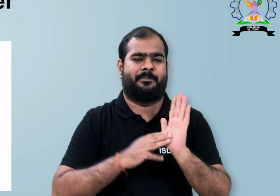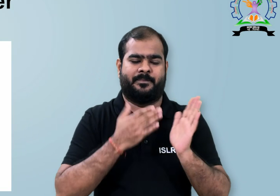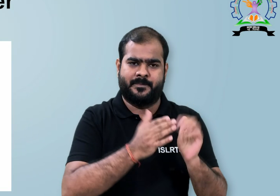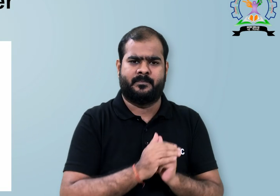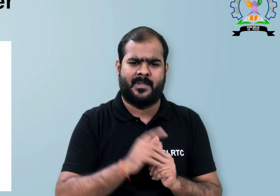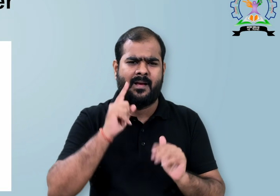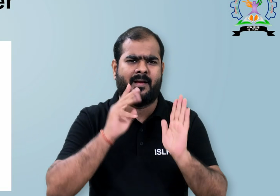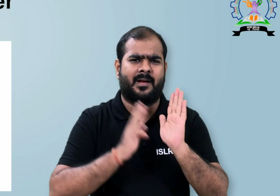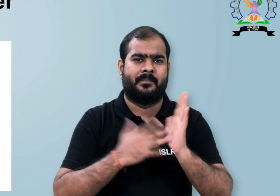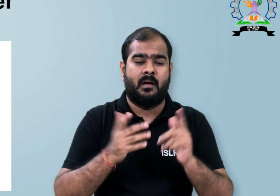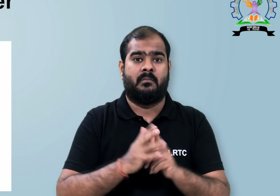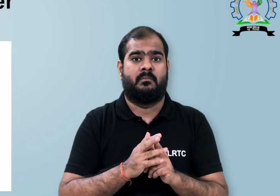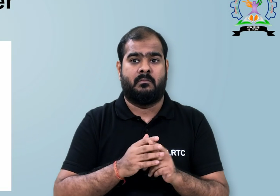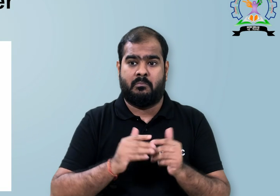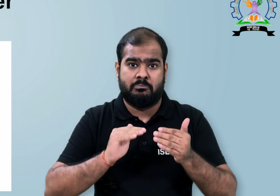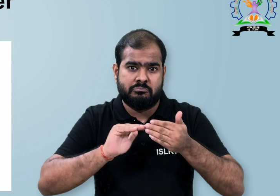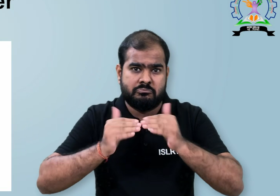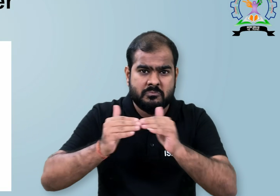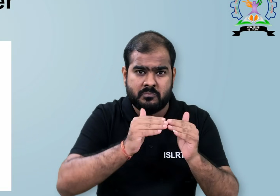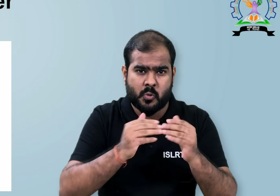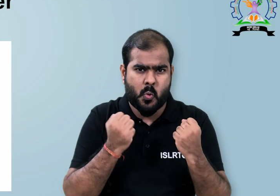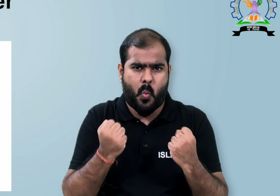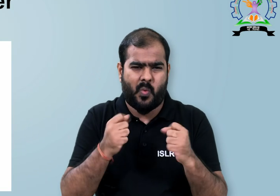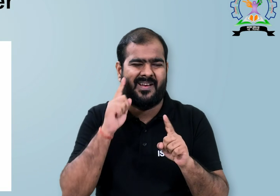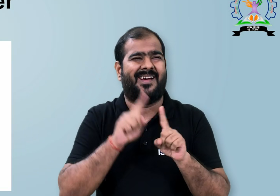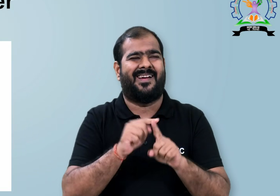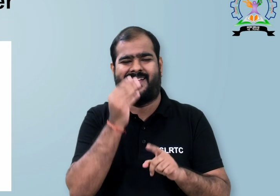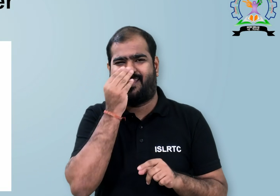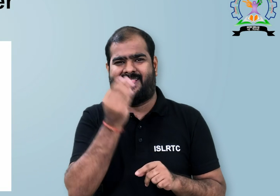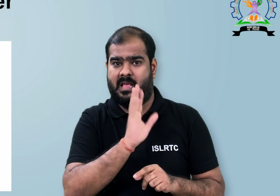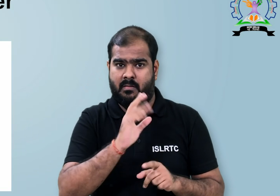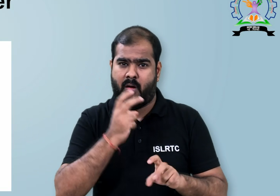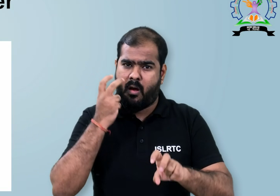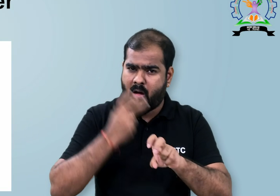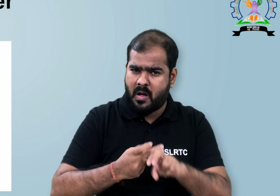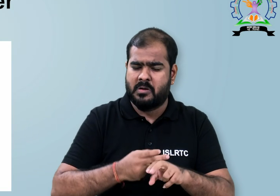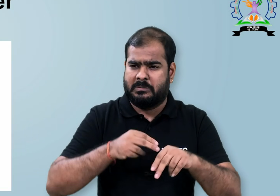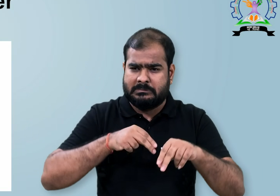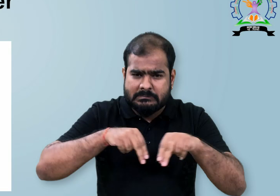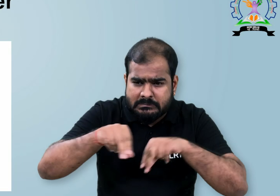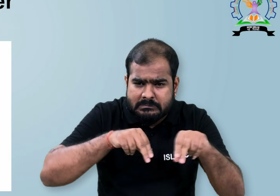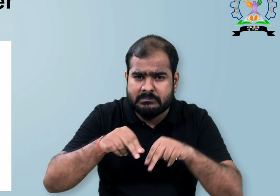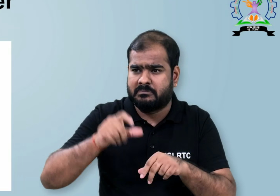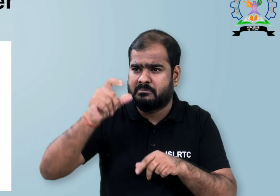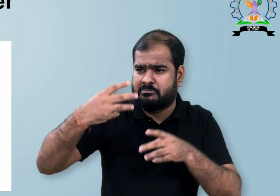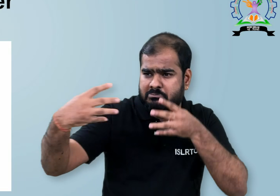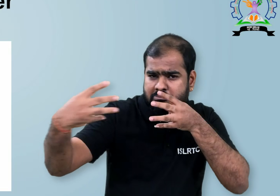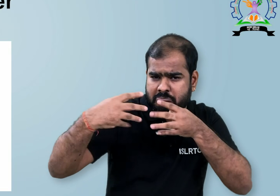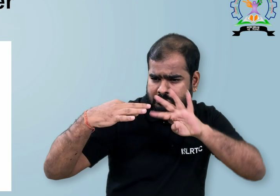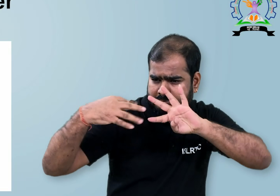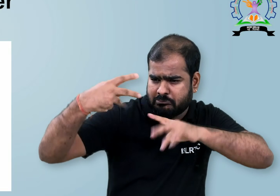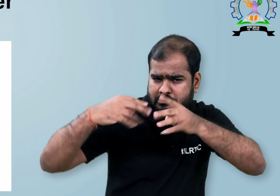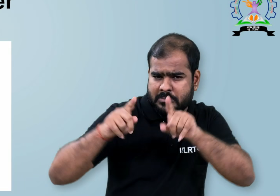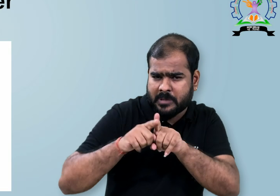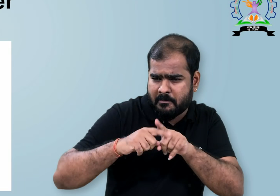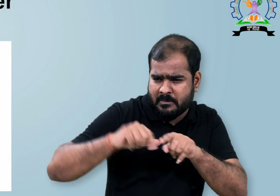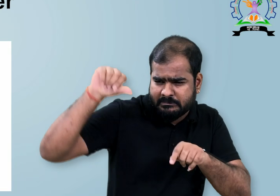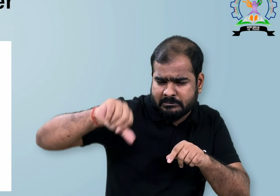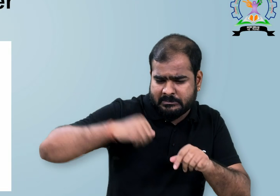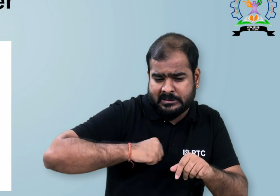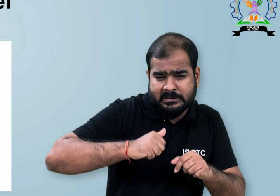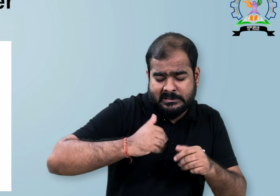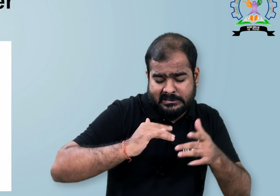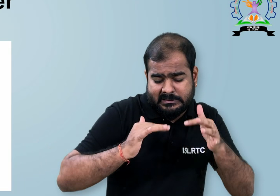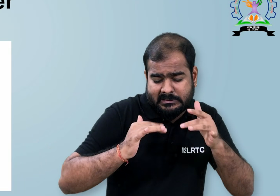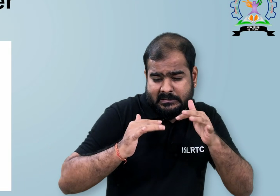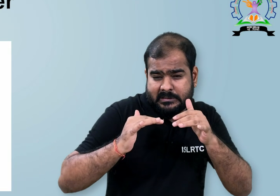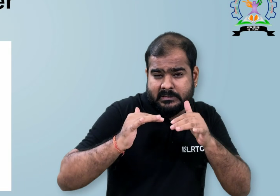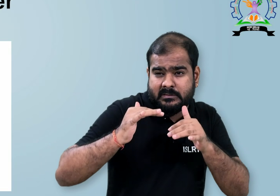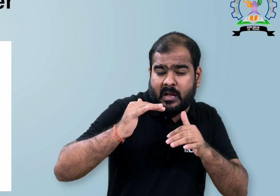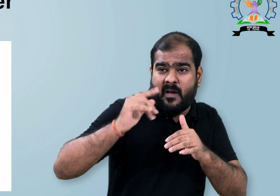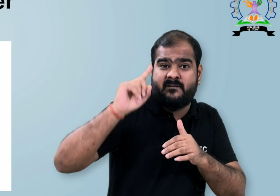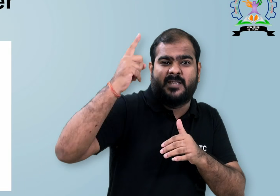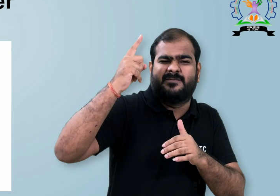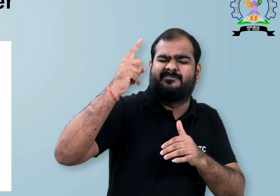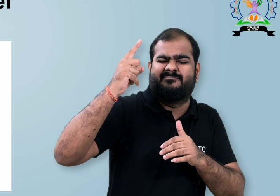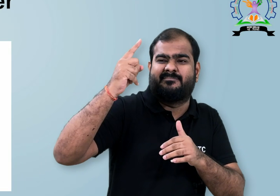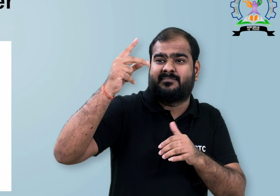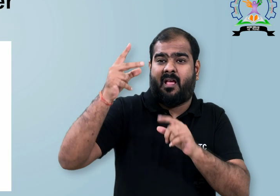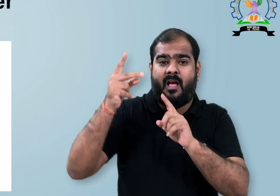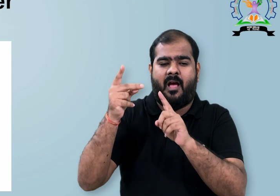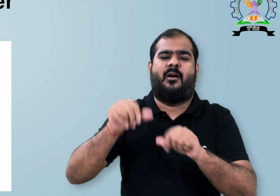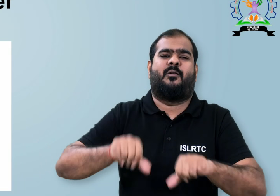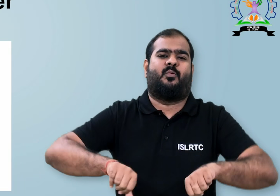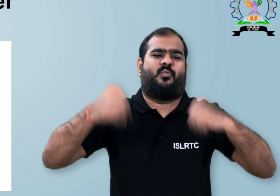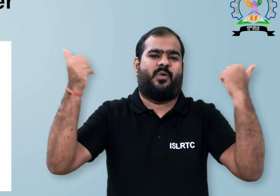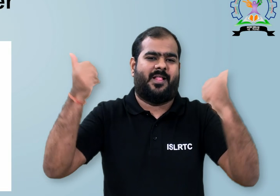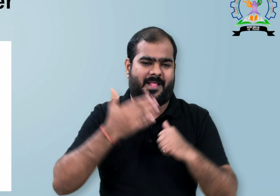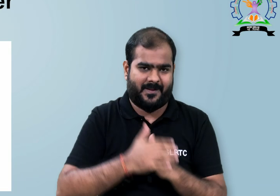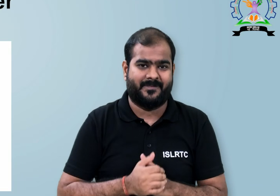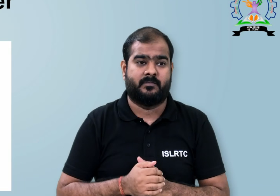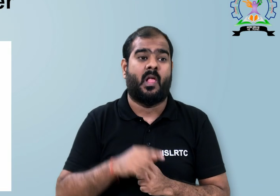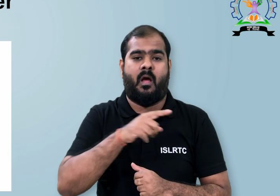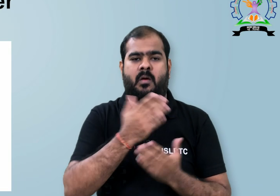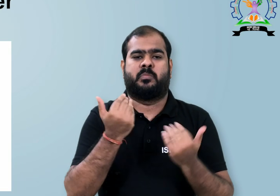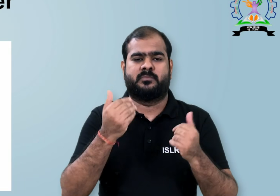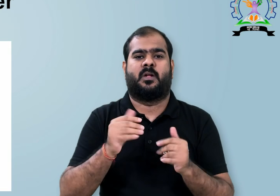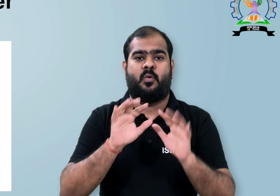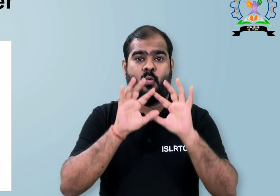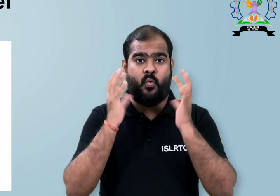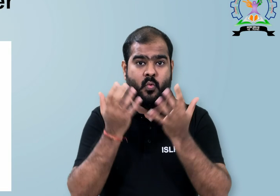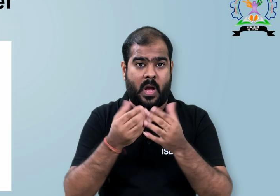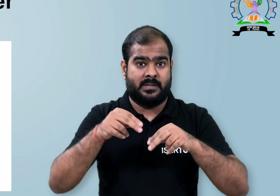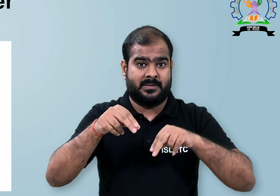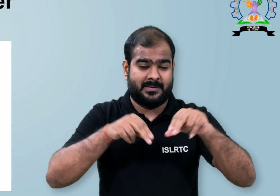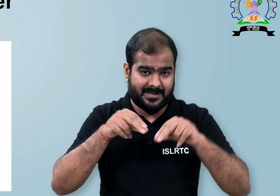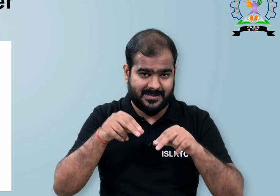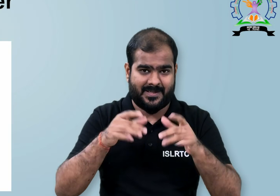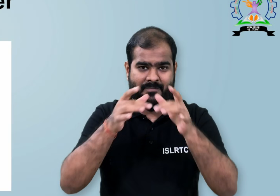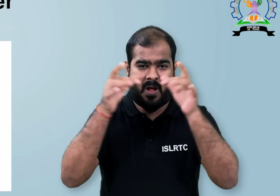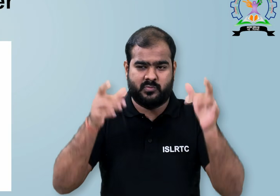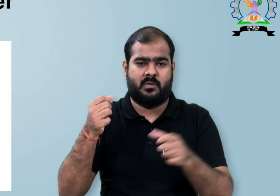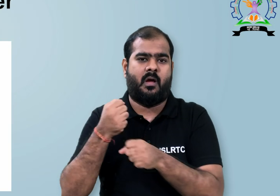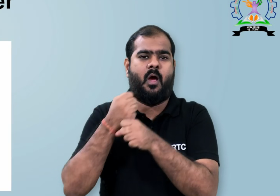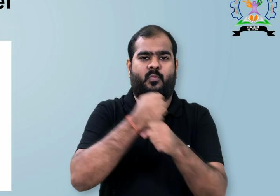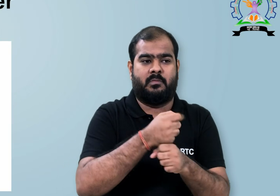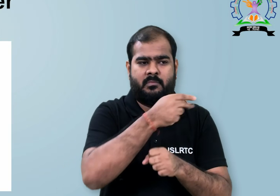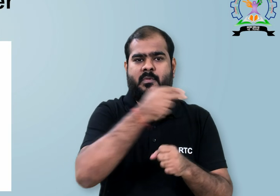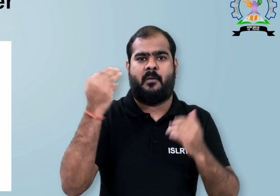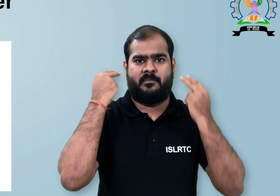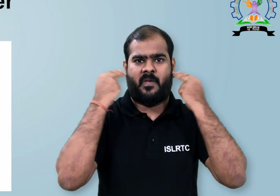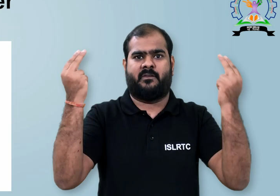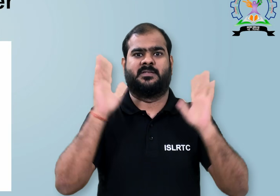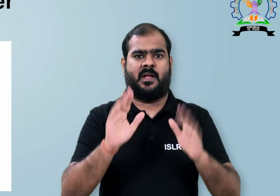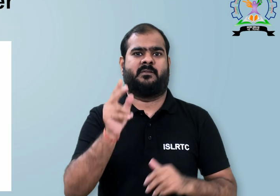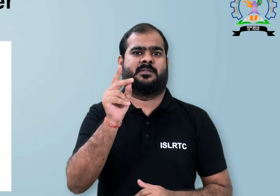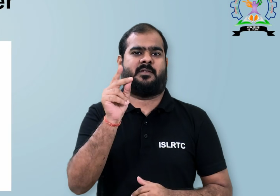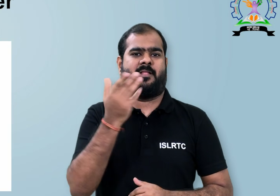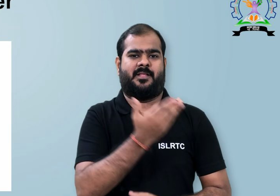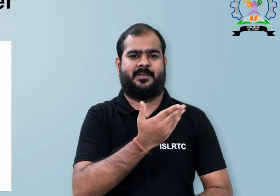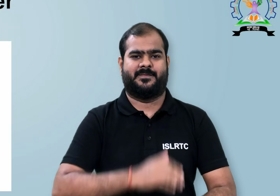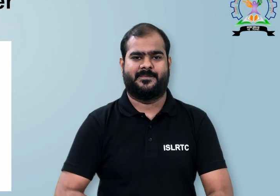It represents a high level of skill and accomplishment in chess, achieved through strong performance in international tournaments.